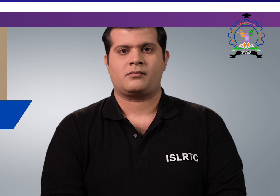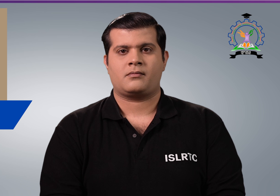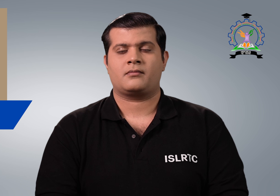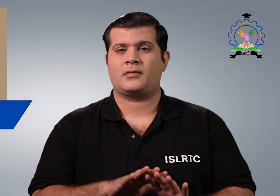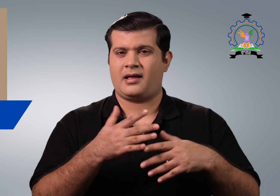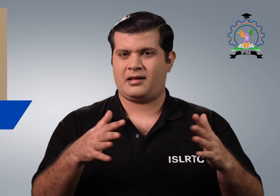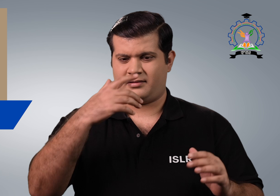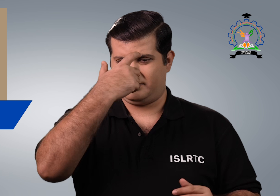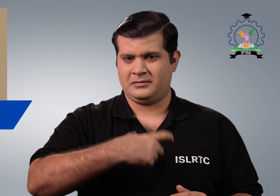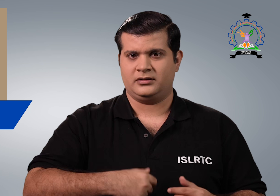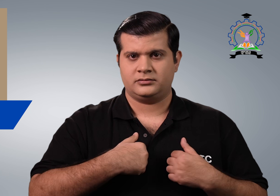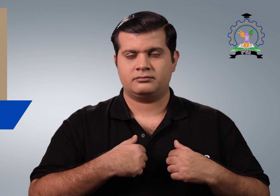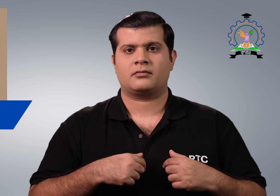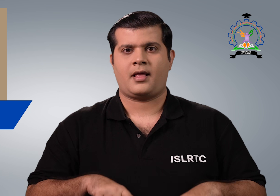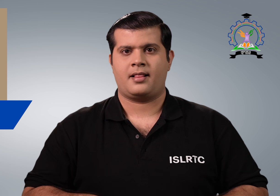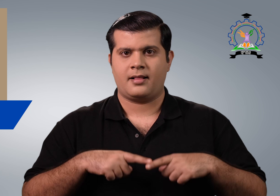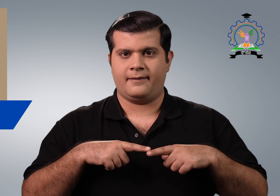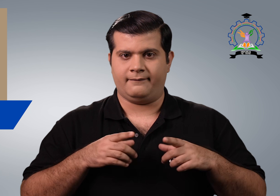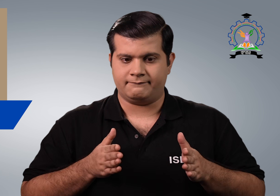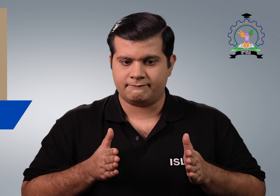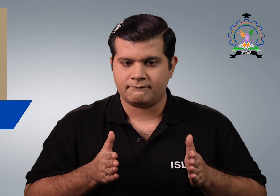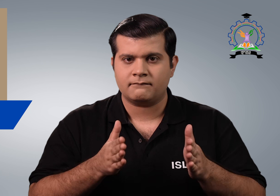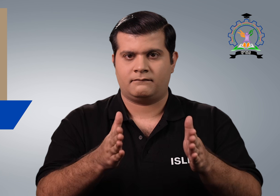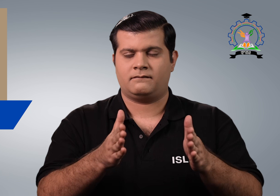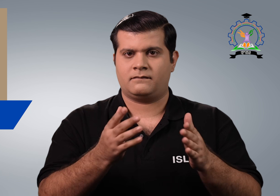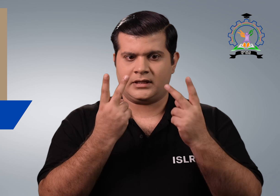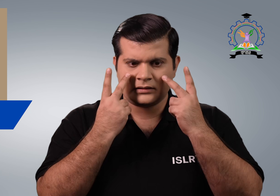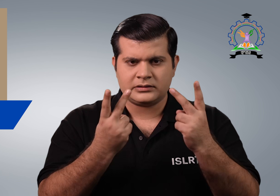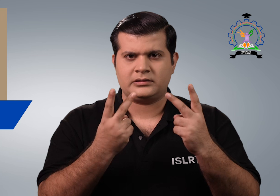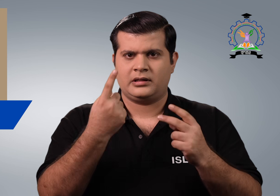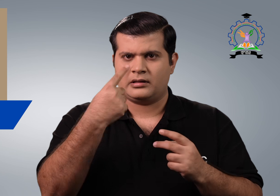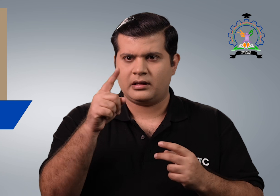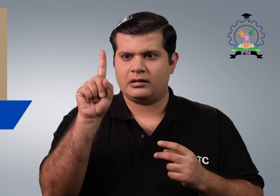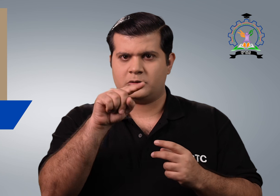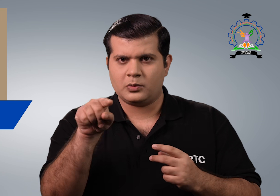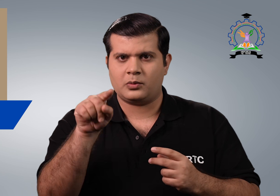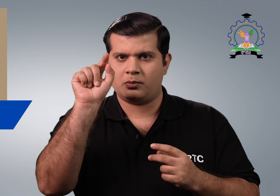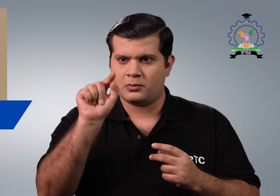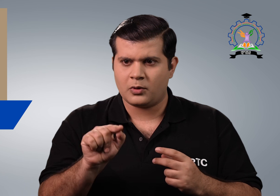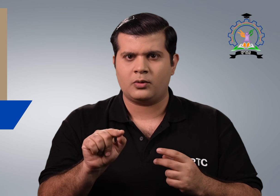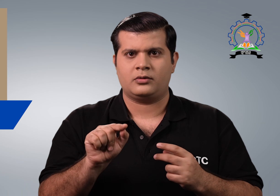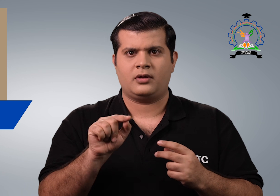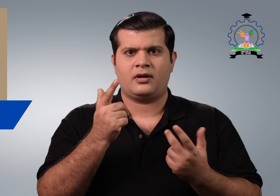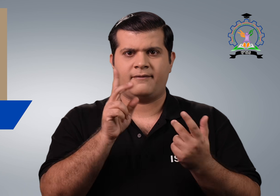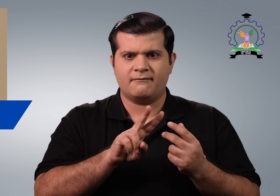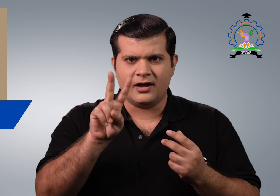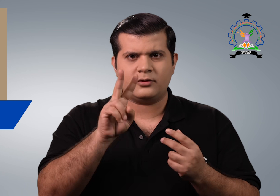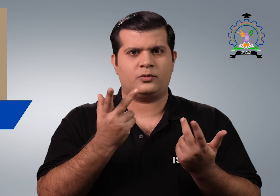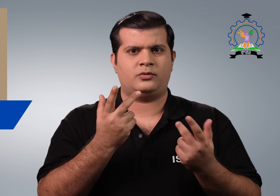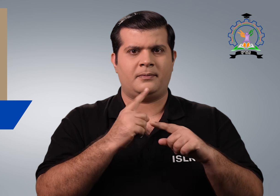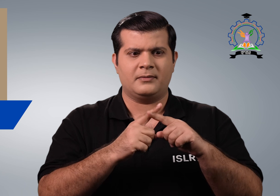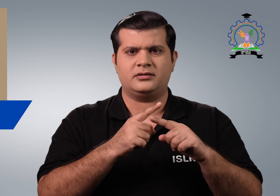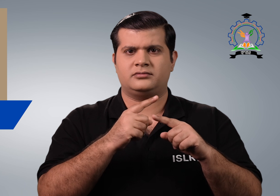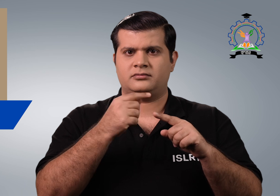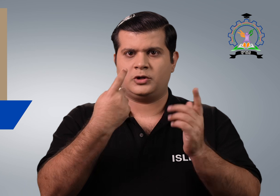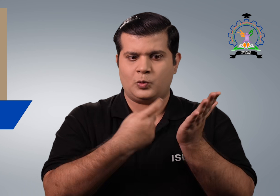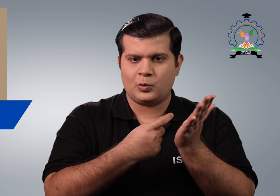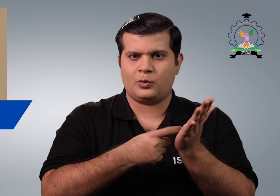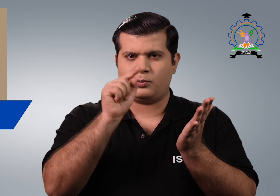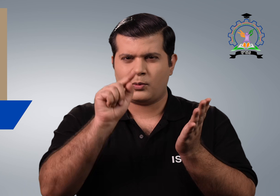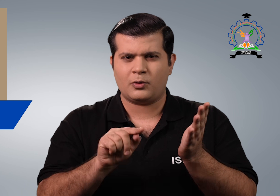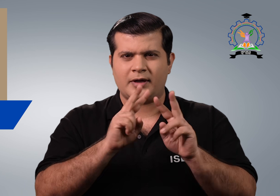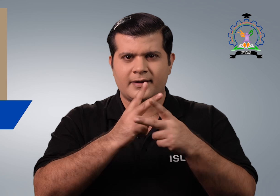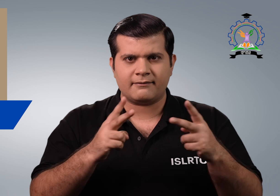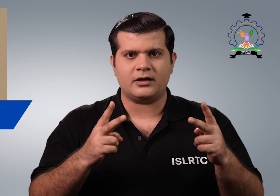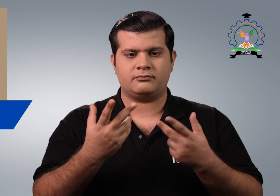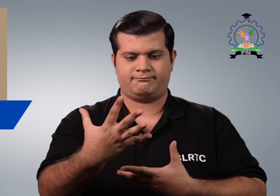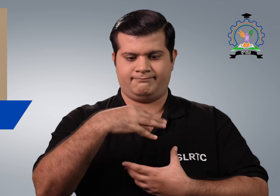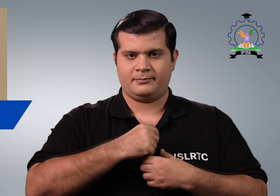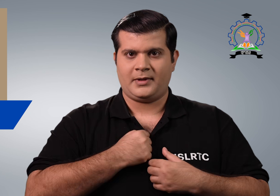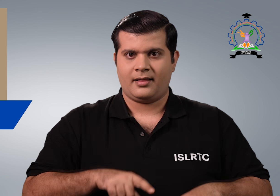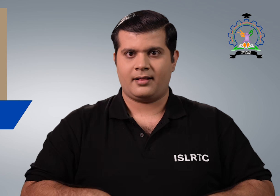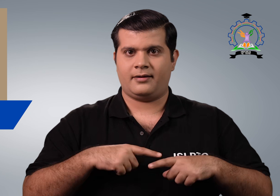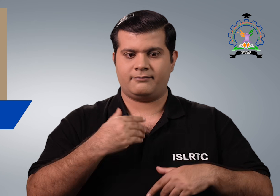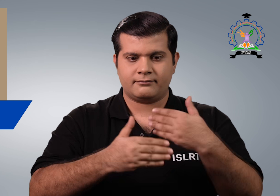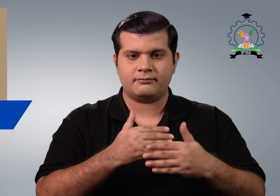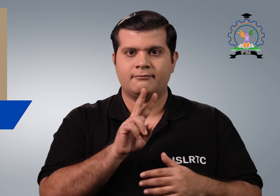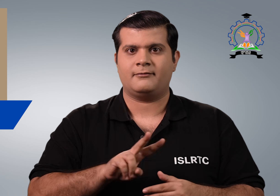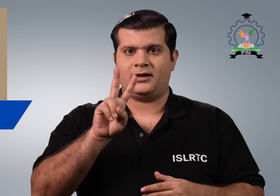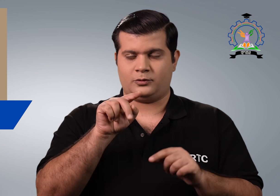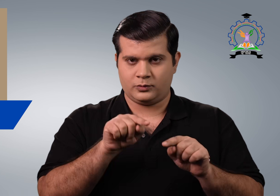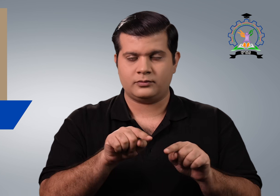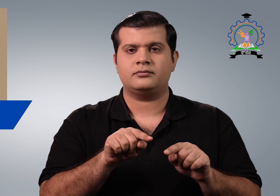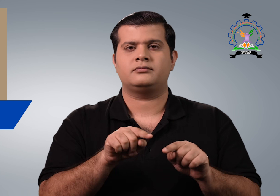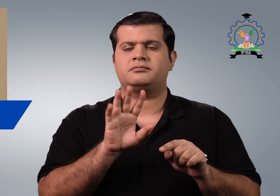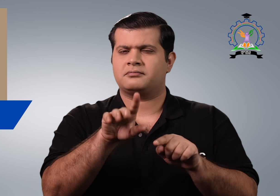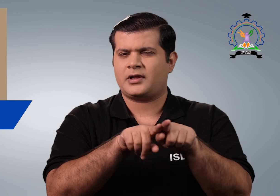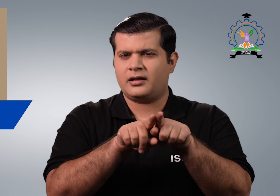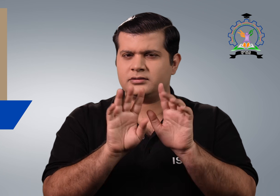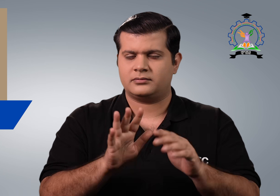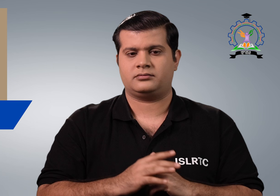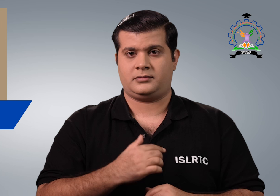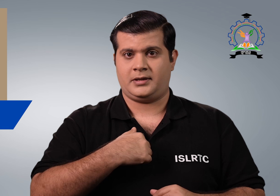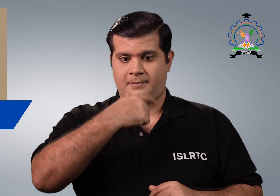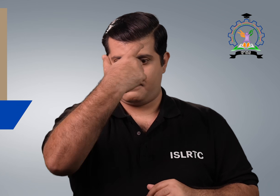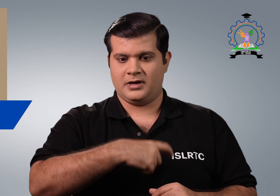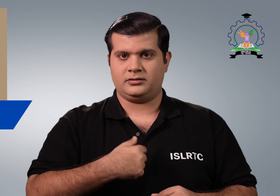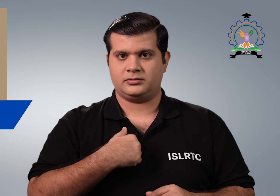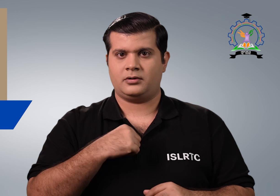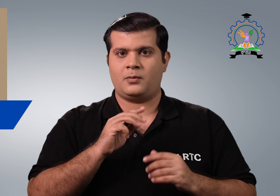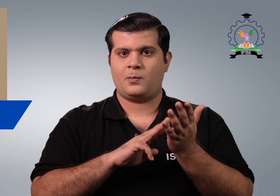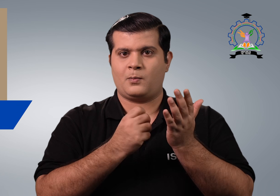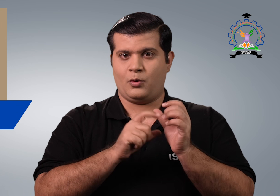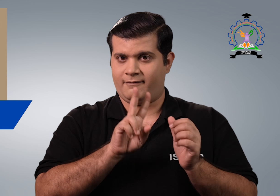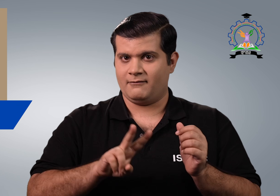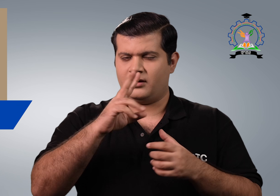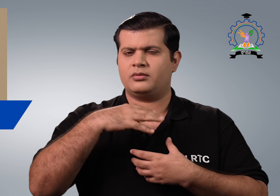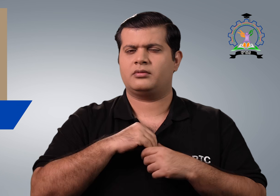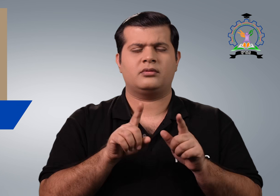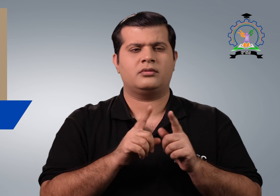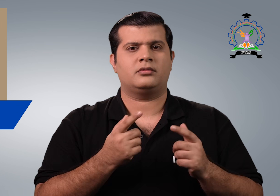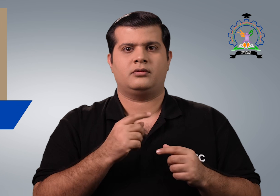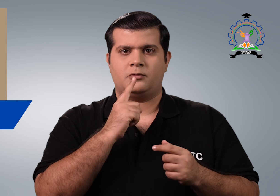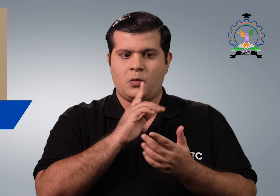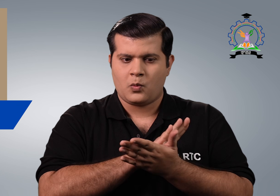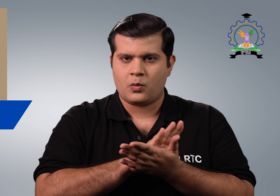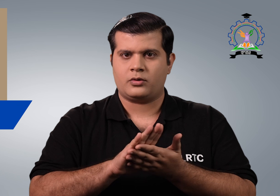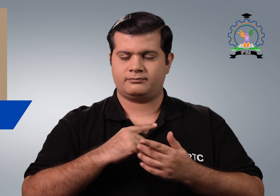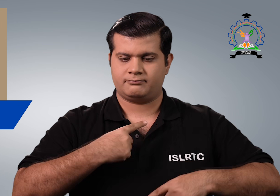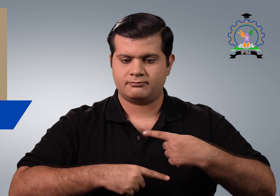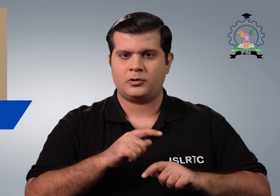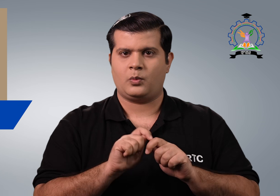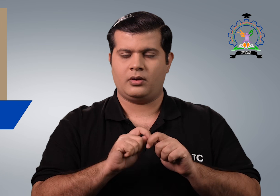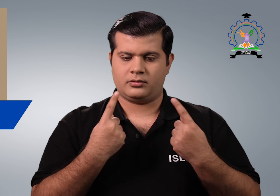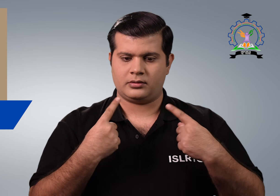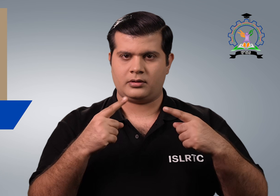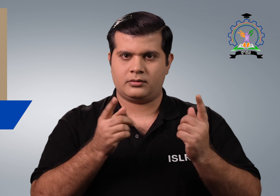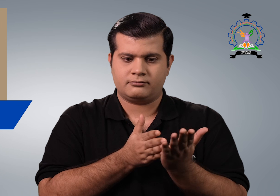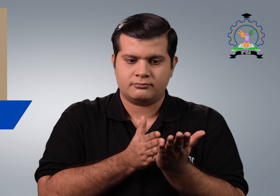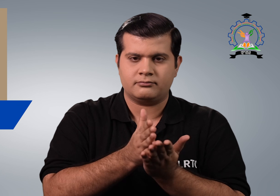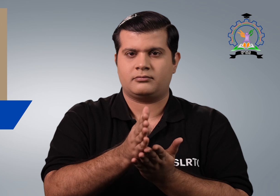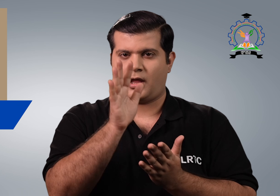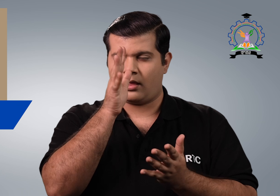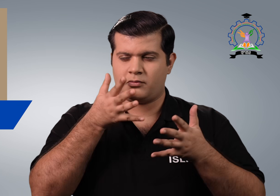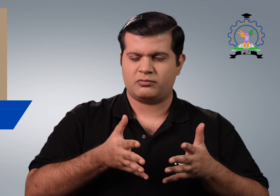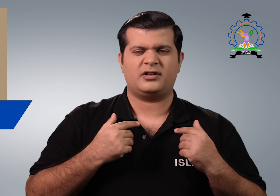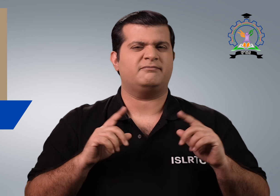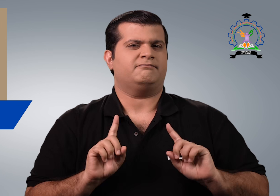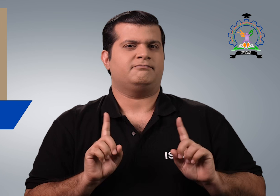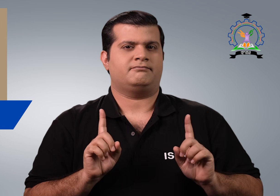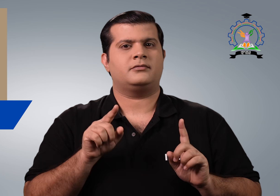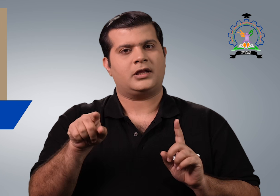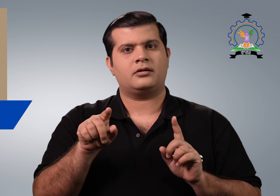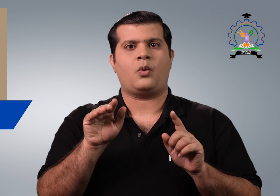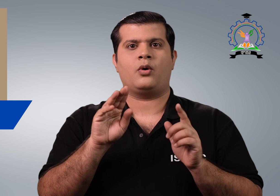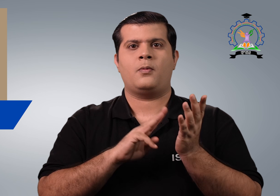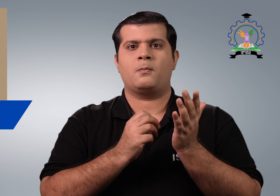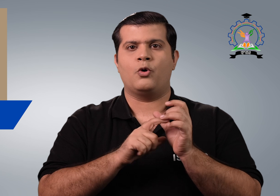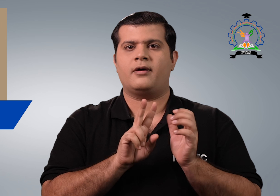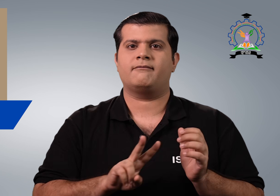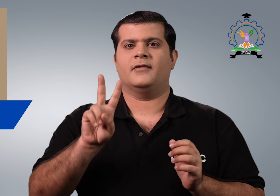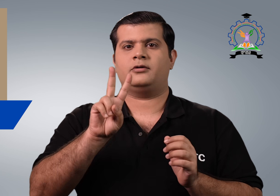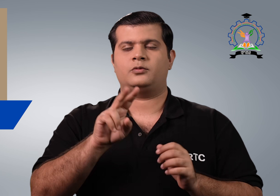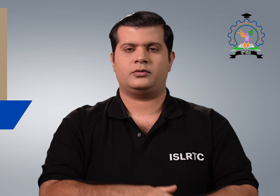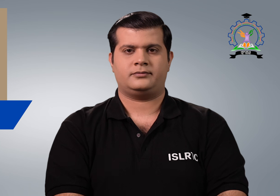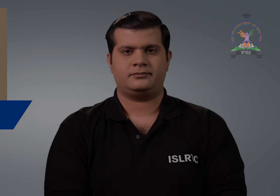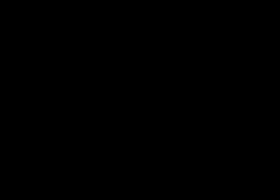They are a set of standards that guide a person's behavior and choices, and help them determine what is right and wrong. For example: Working honestly is a moral value.